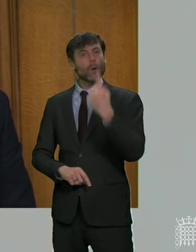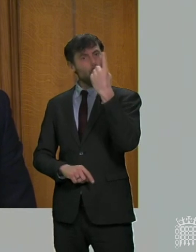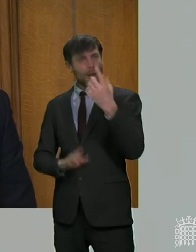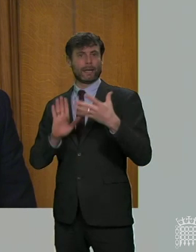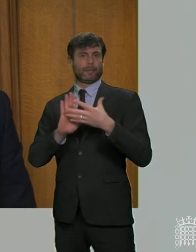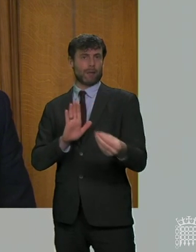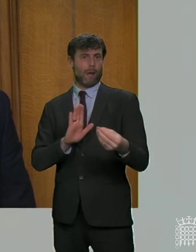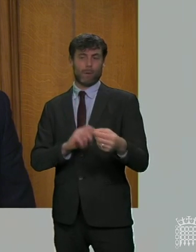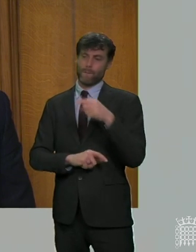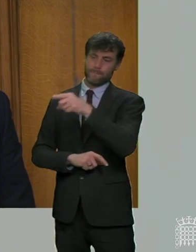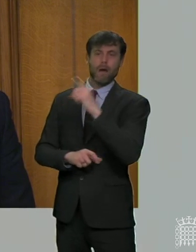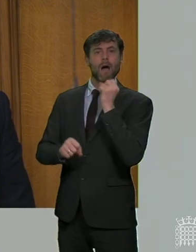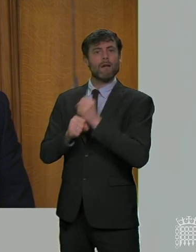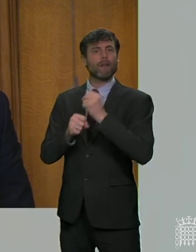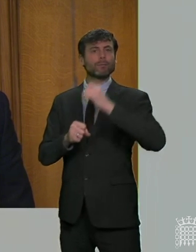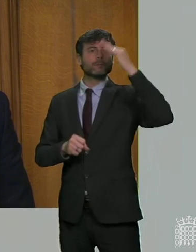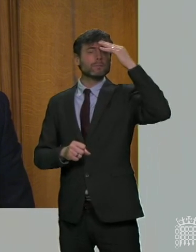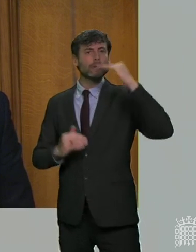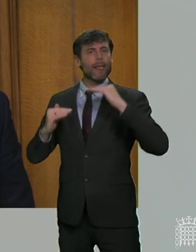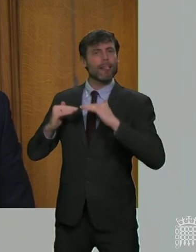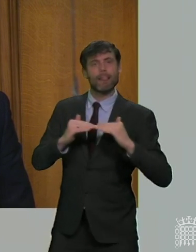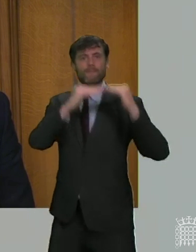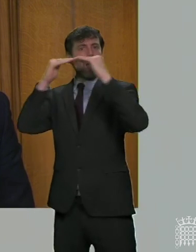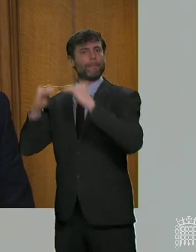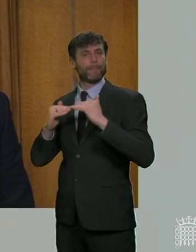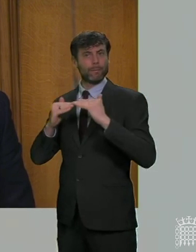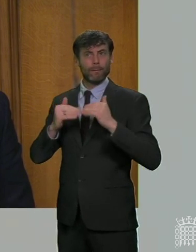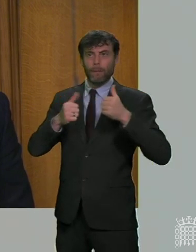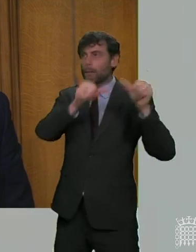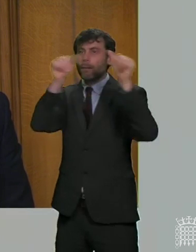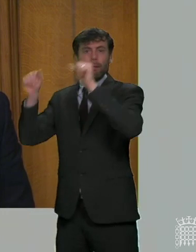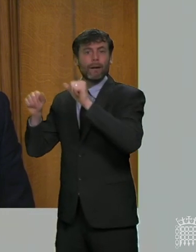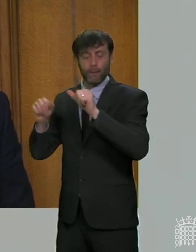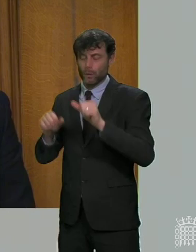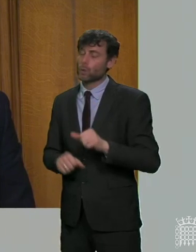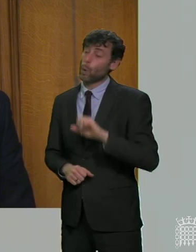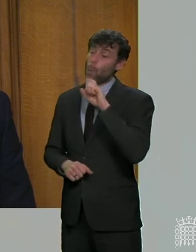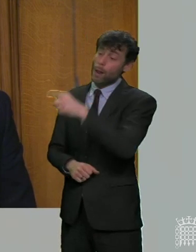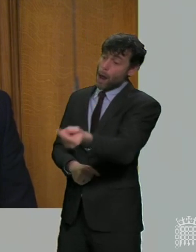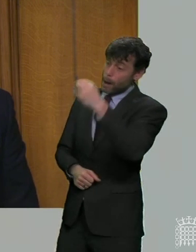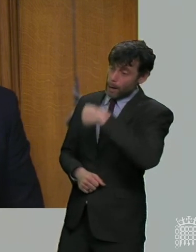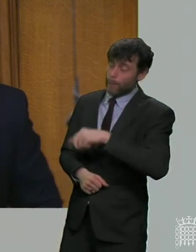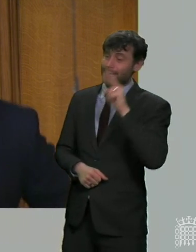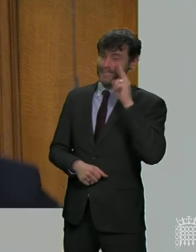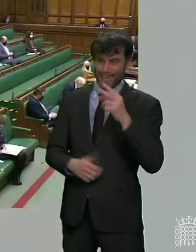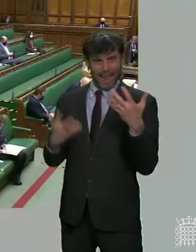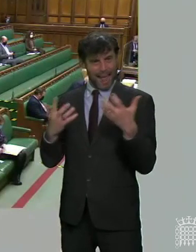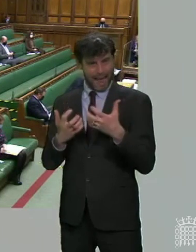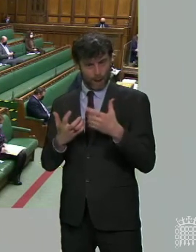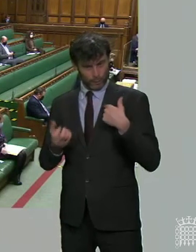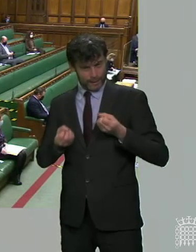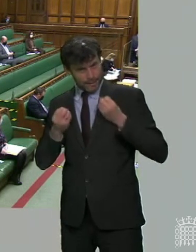When his diary allows, will he come to Southport to see these projects as they unfold and the impact they will have on the lives of my constituents?